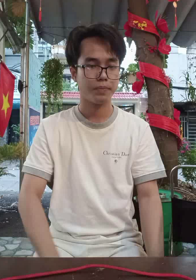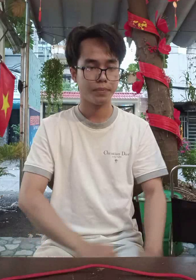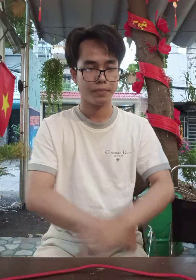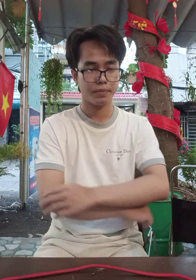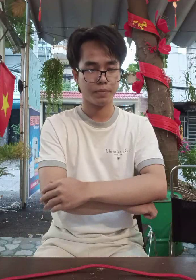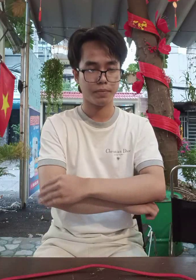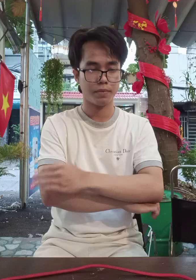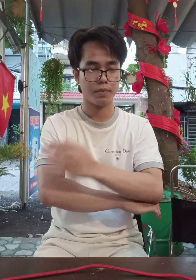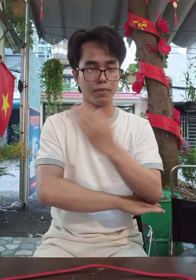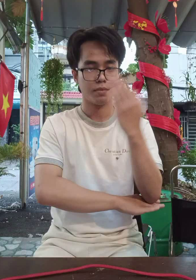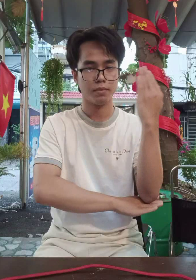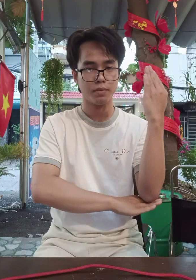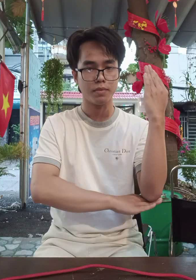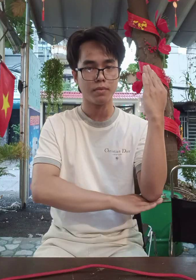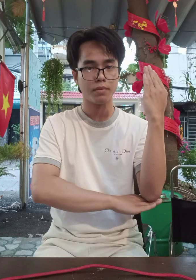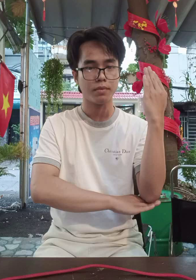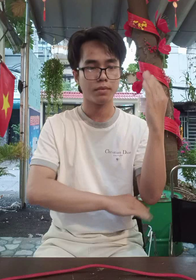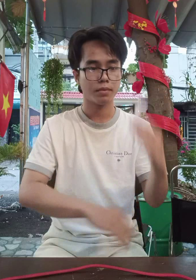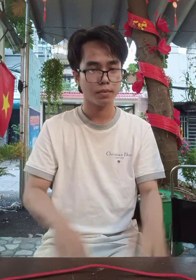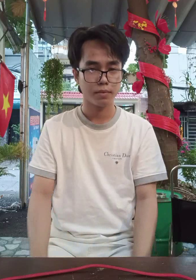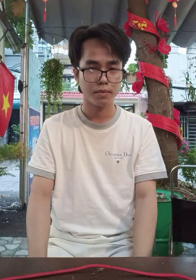buoi sang